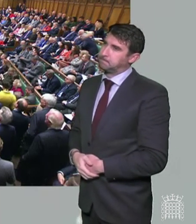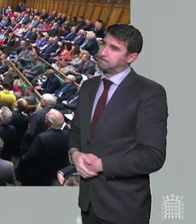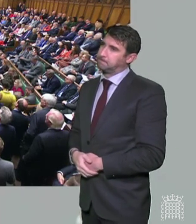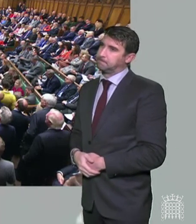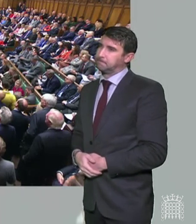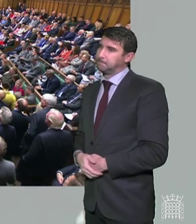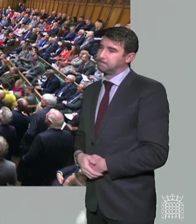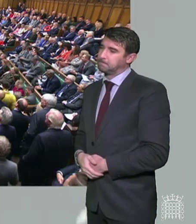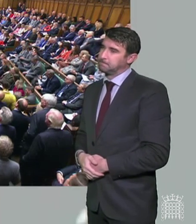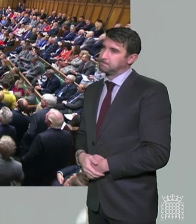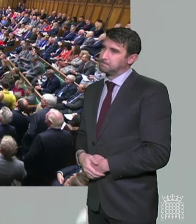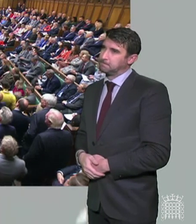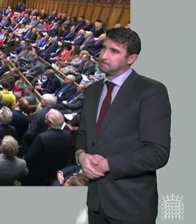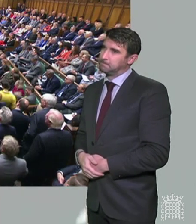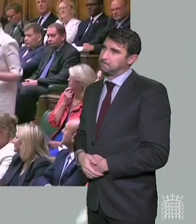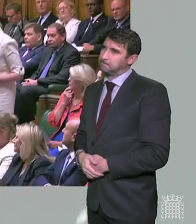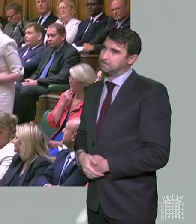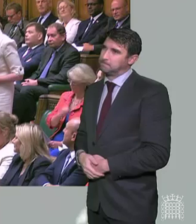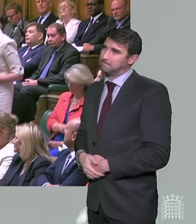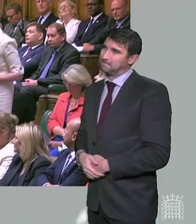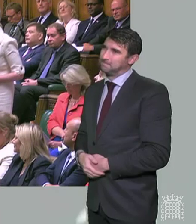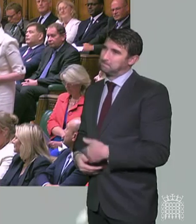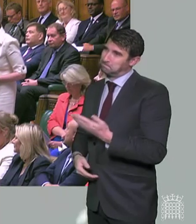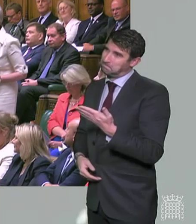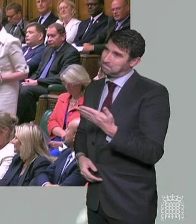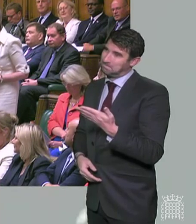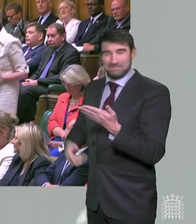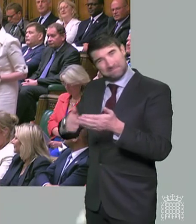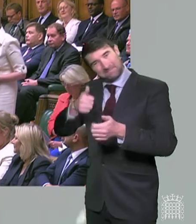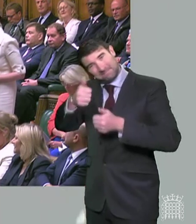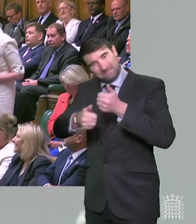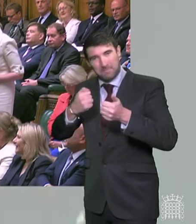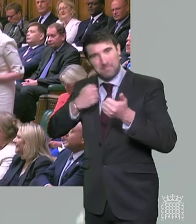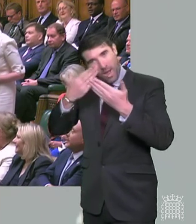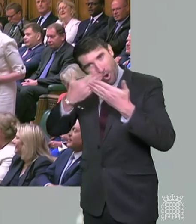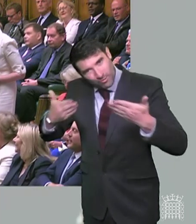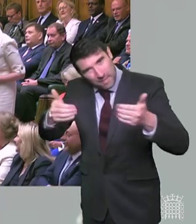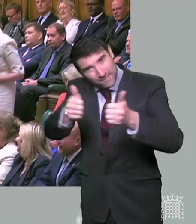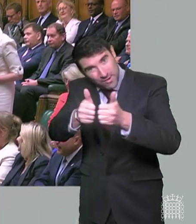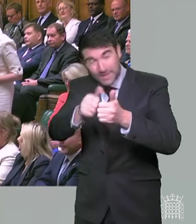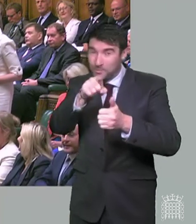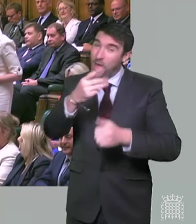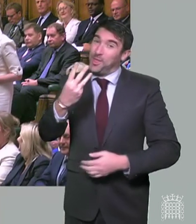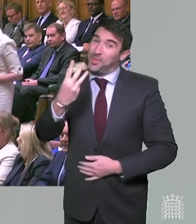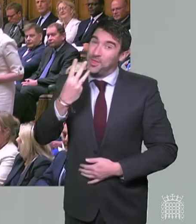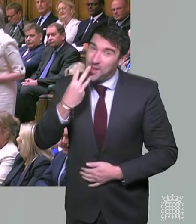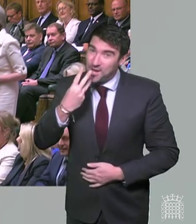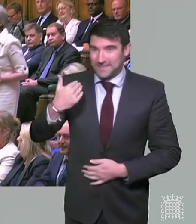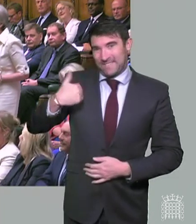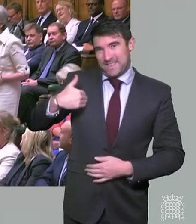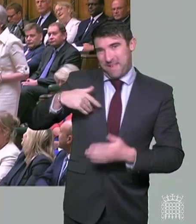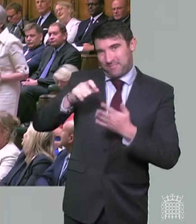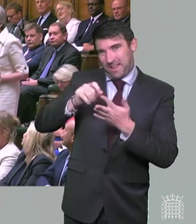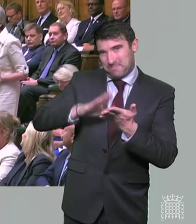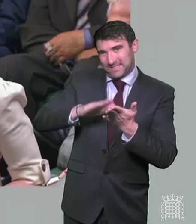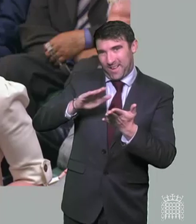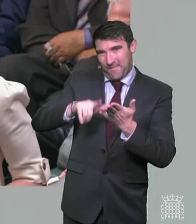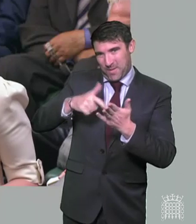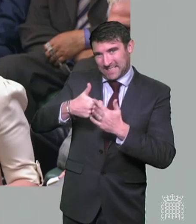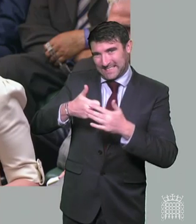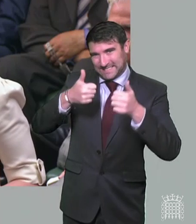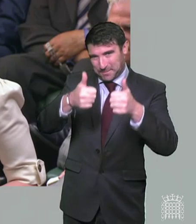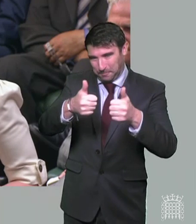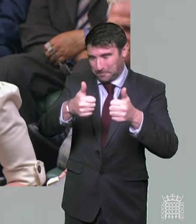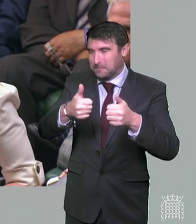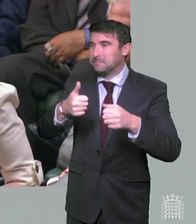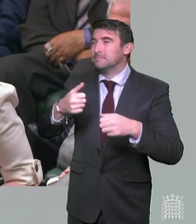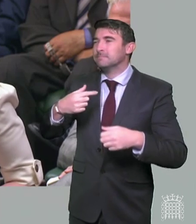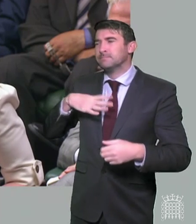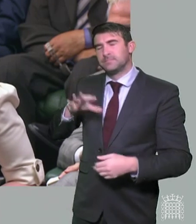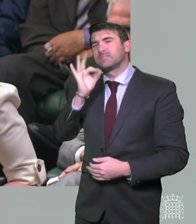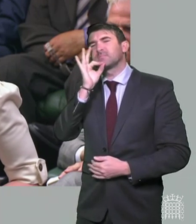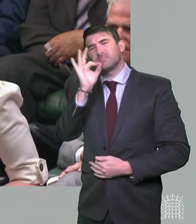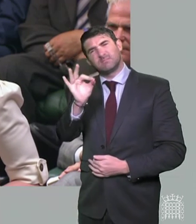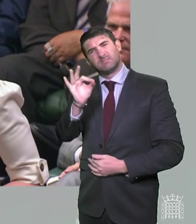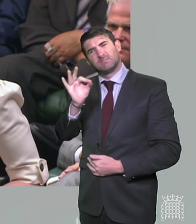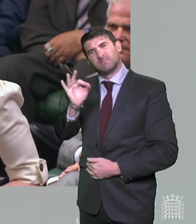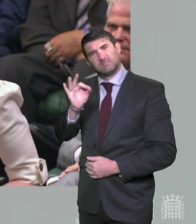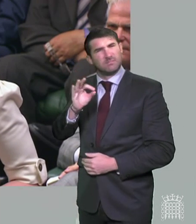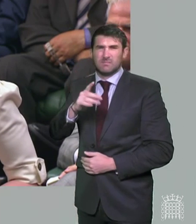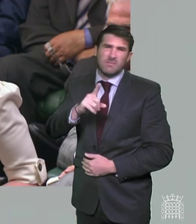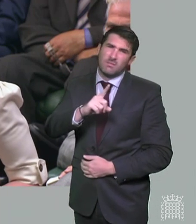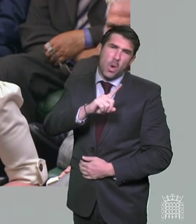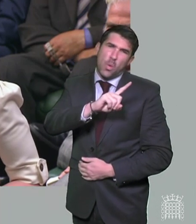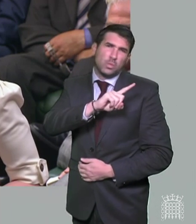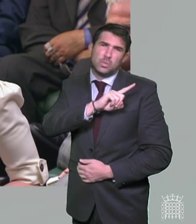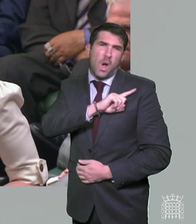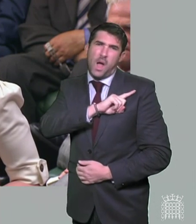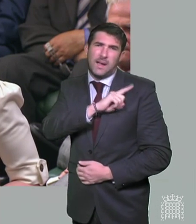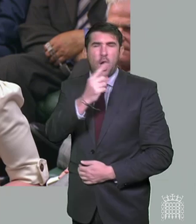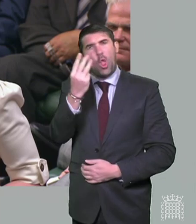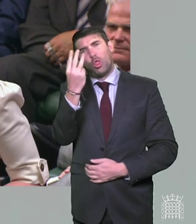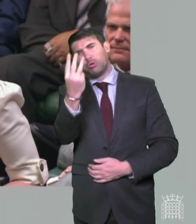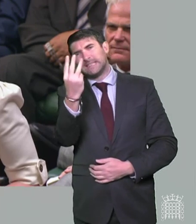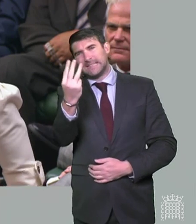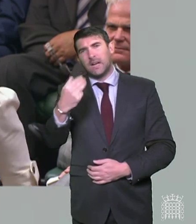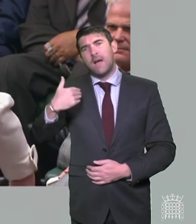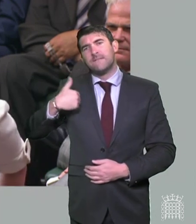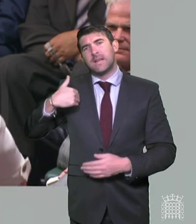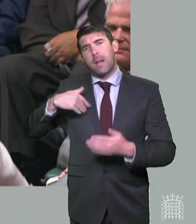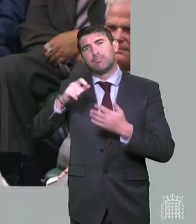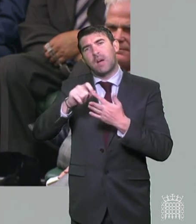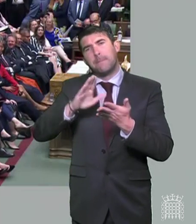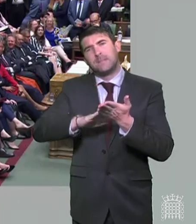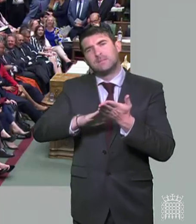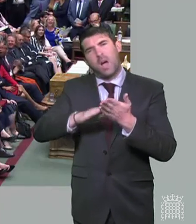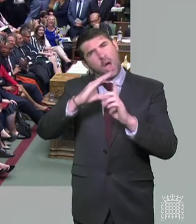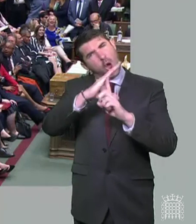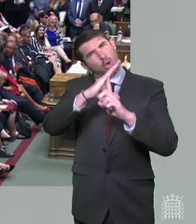May I congratulate my right honourable Friend and welcome her to her position as the third female Prime Minister of the United Kingdom?